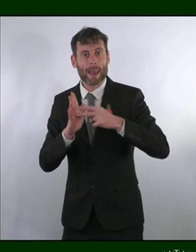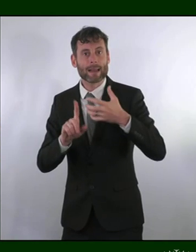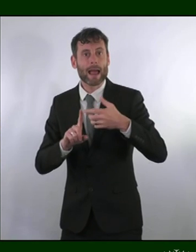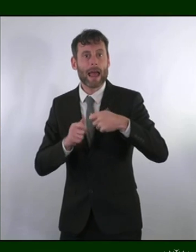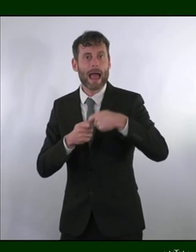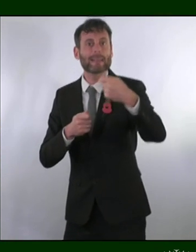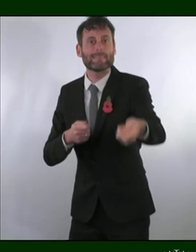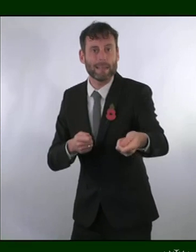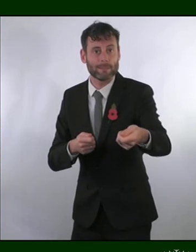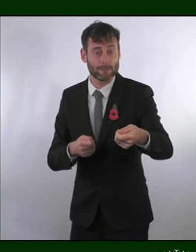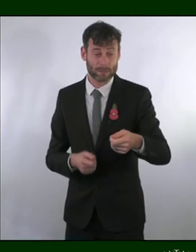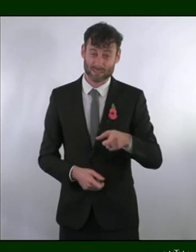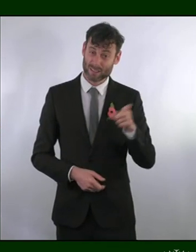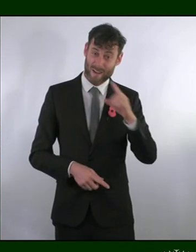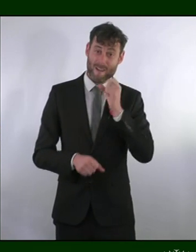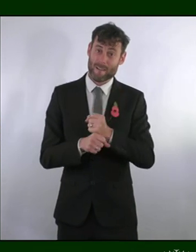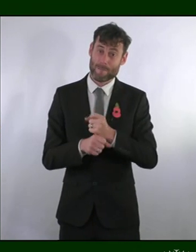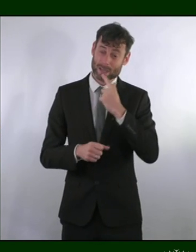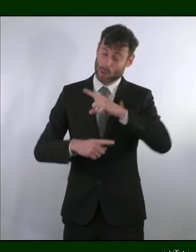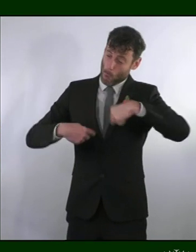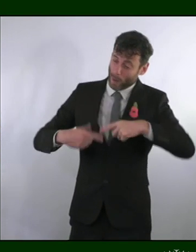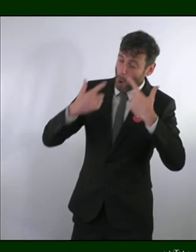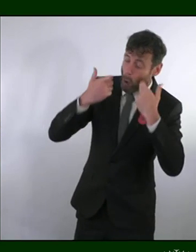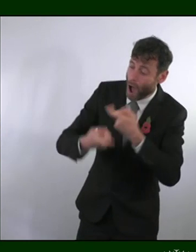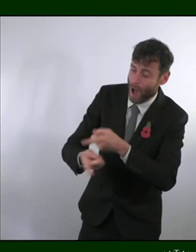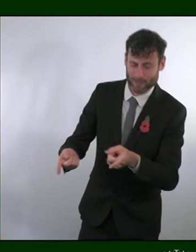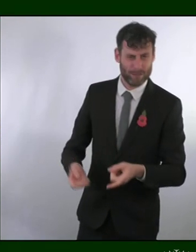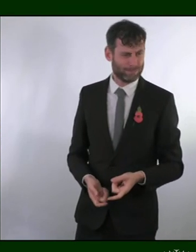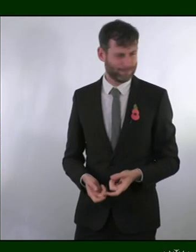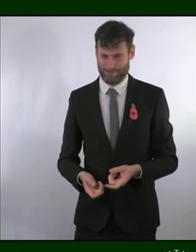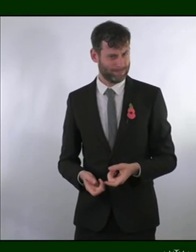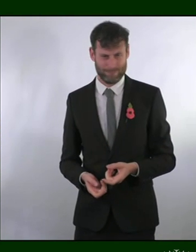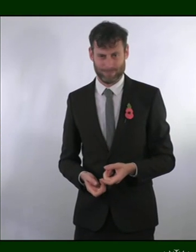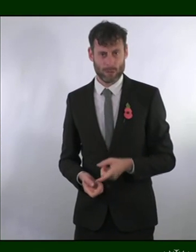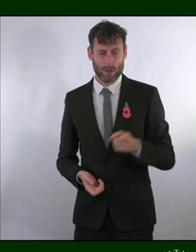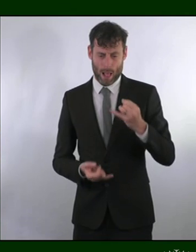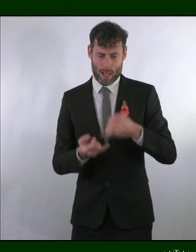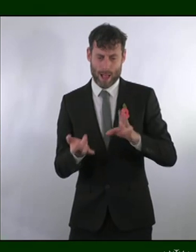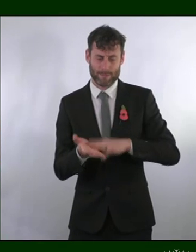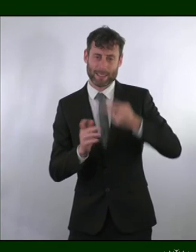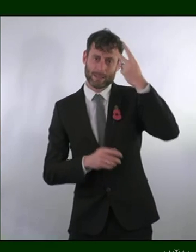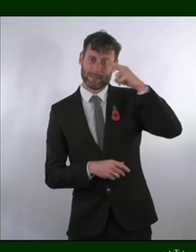The trouble is that the British people are paying the price for the mistakes of the Prime Minister and the Chancellor.